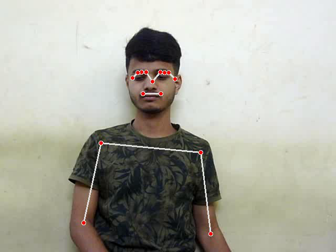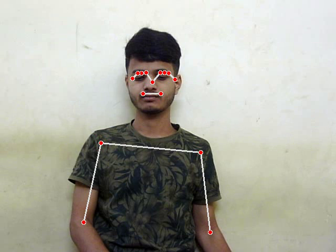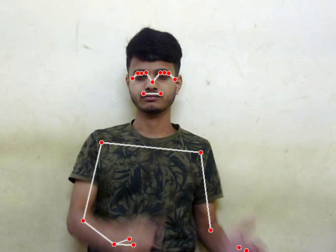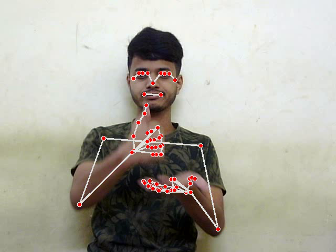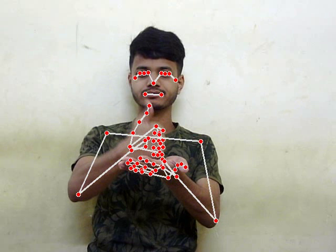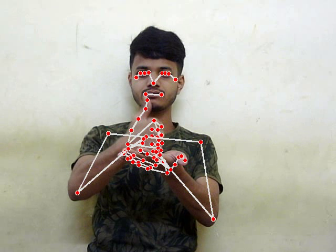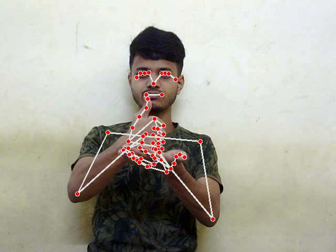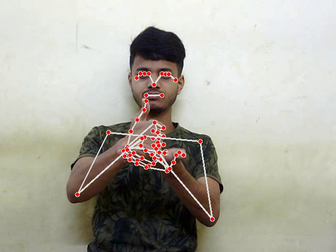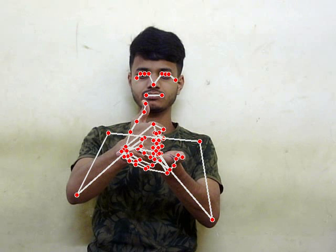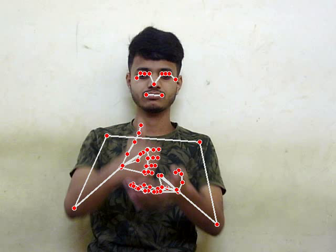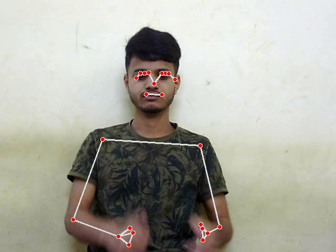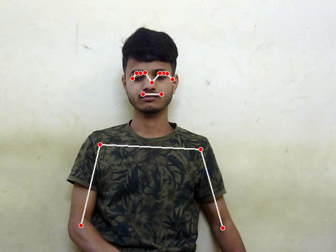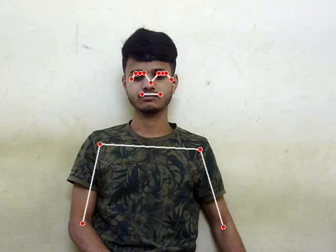help